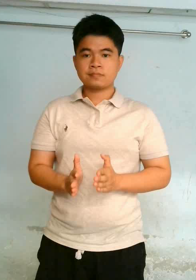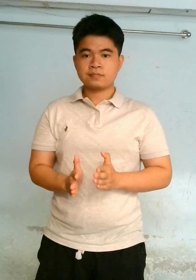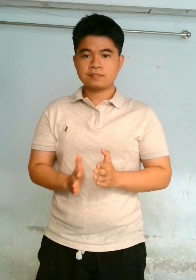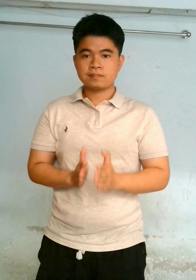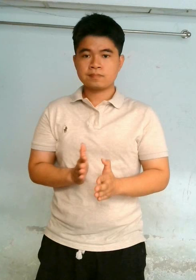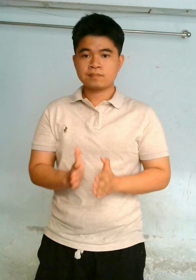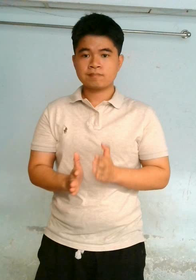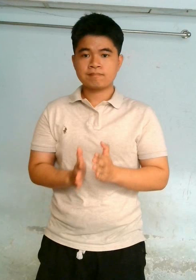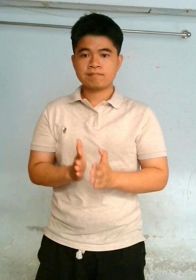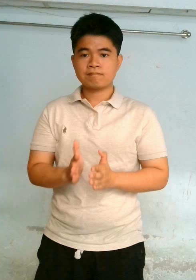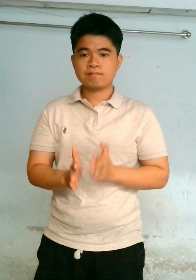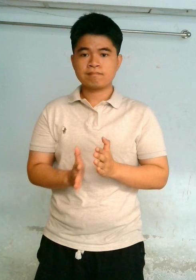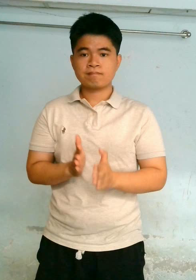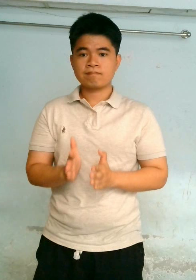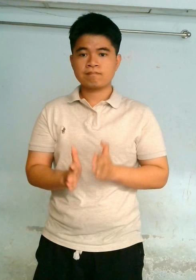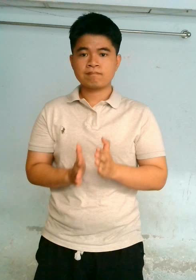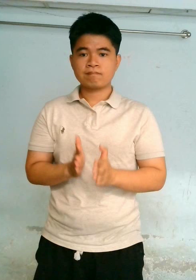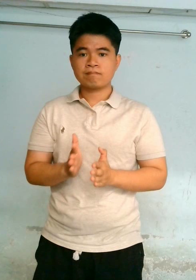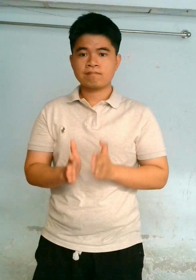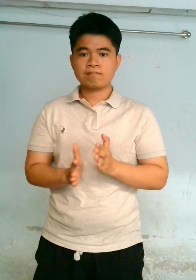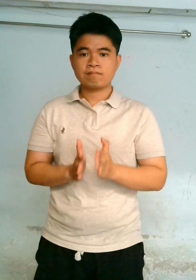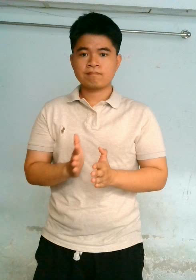ngon ngu ki hieu